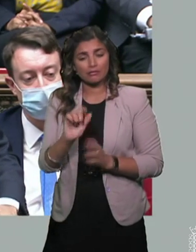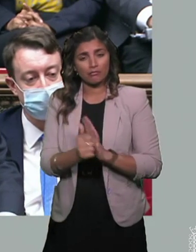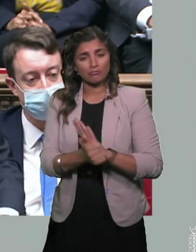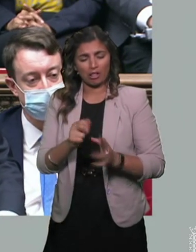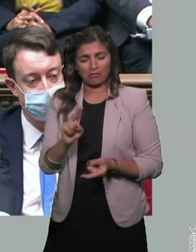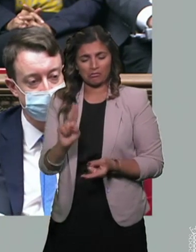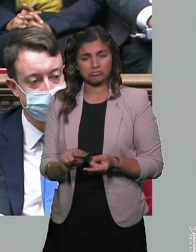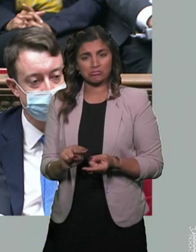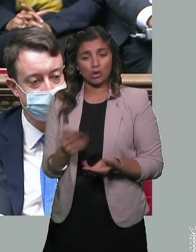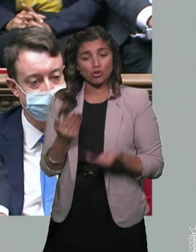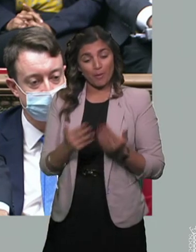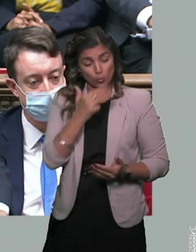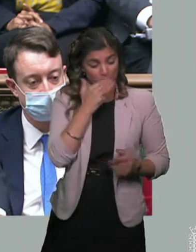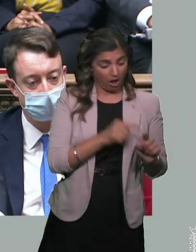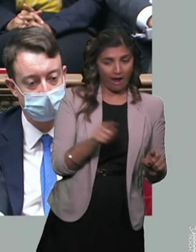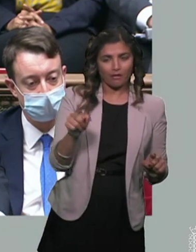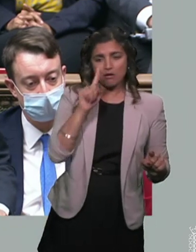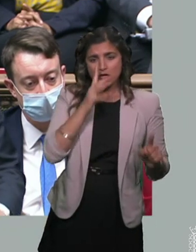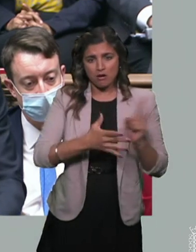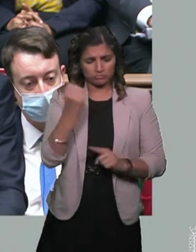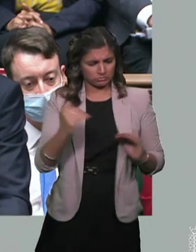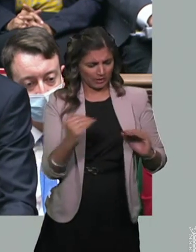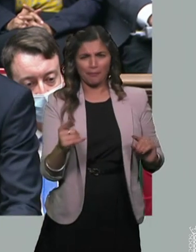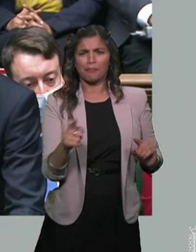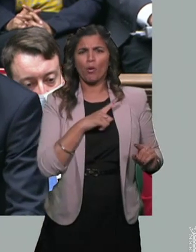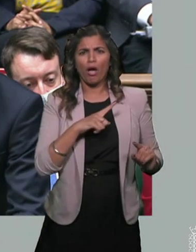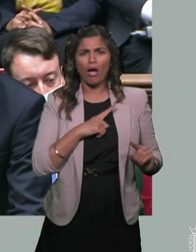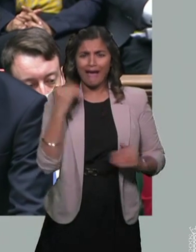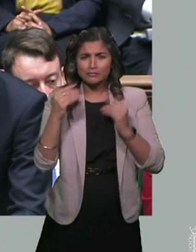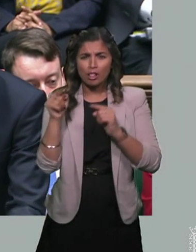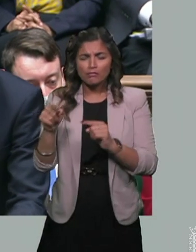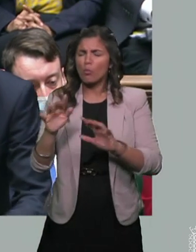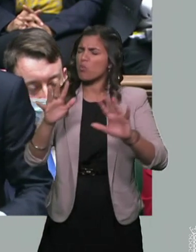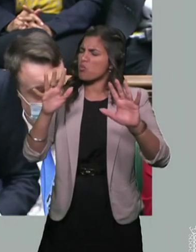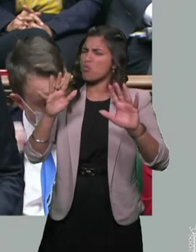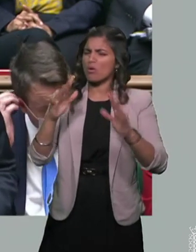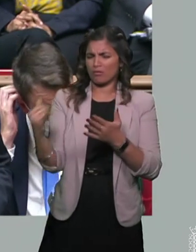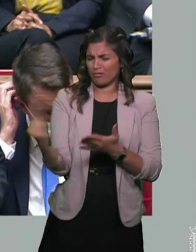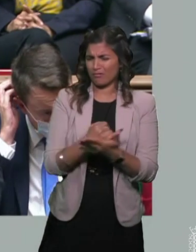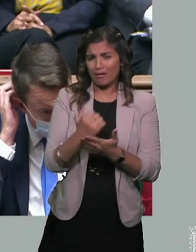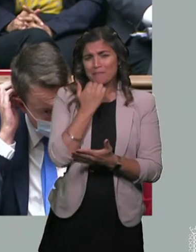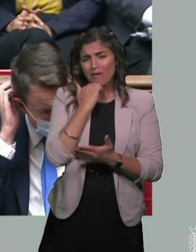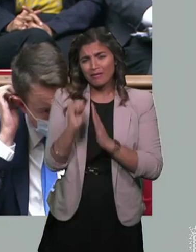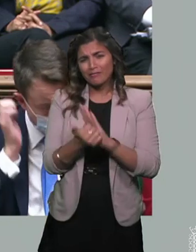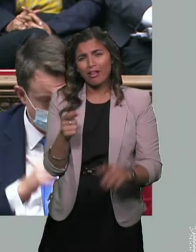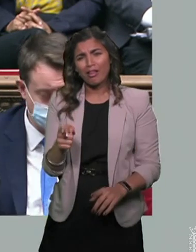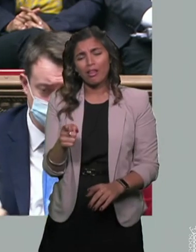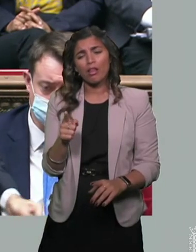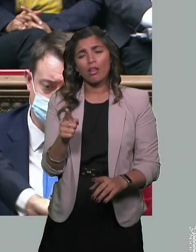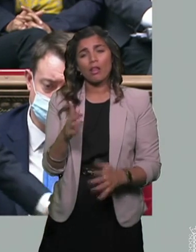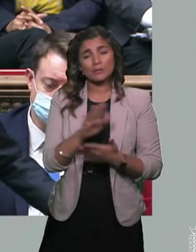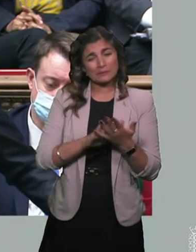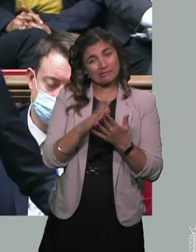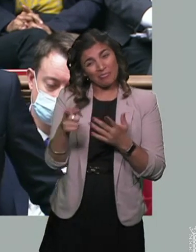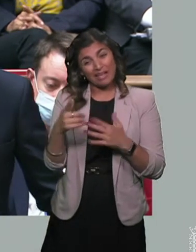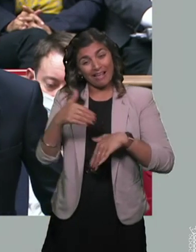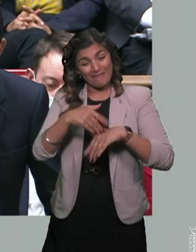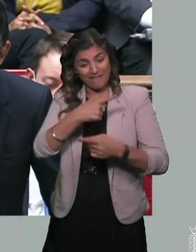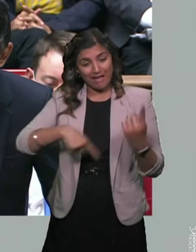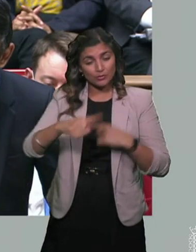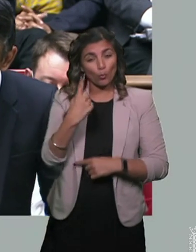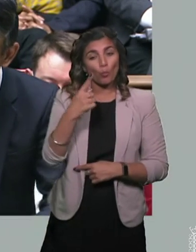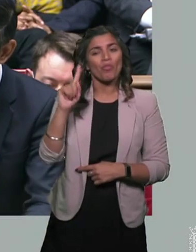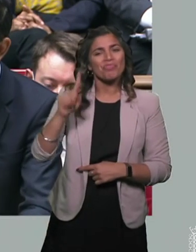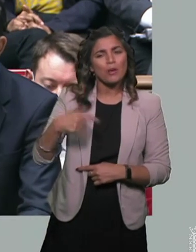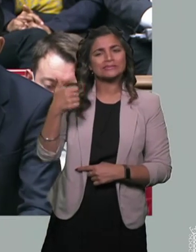According to the leading charity National Numeracy, this costs individuals with poor numeracy up to £1,600 a year in lost earnings.